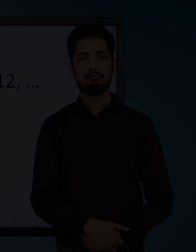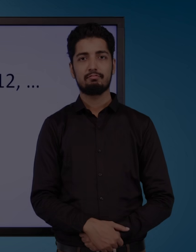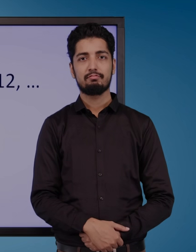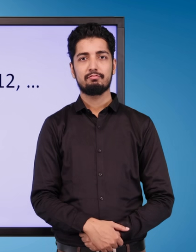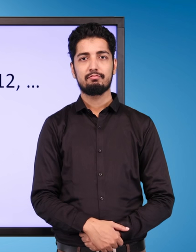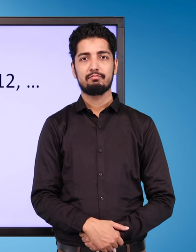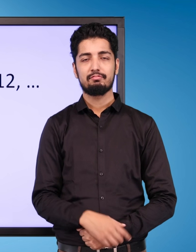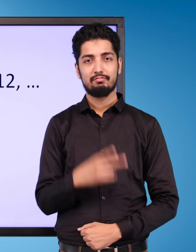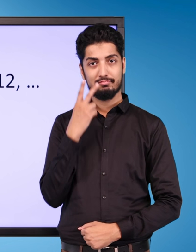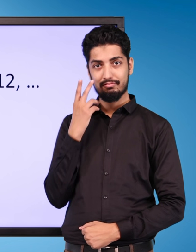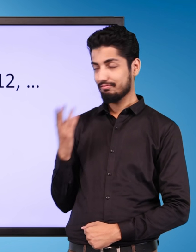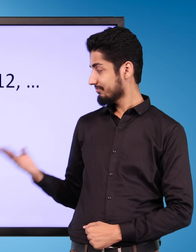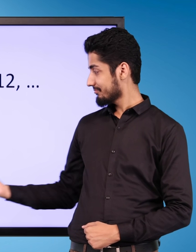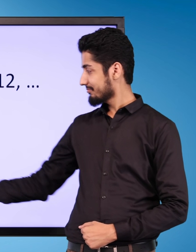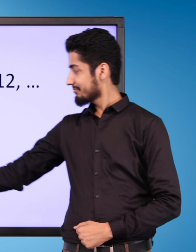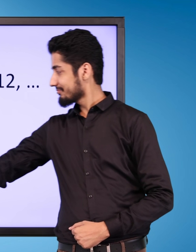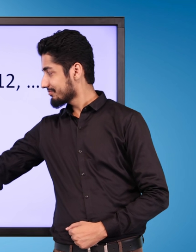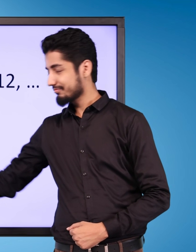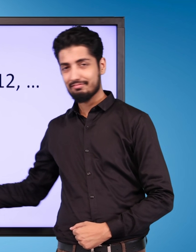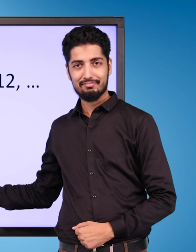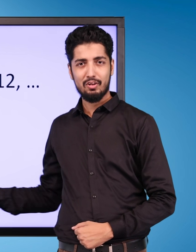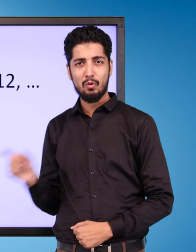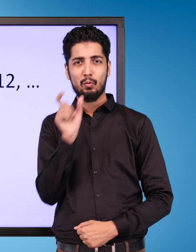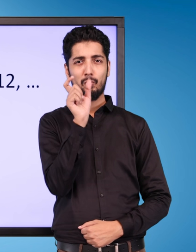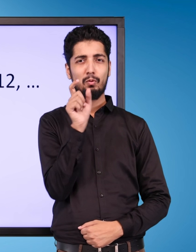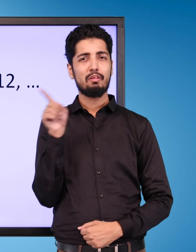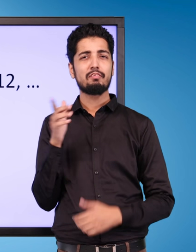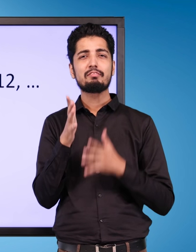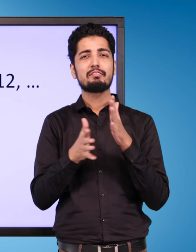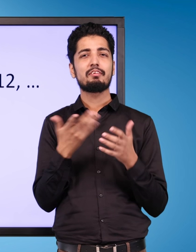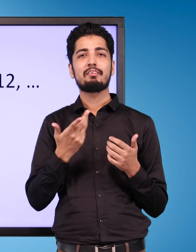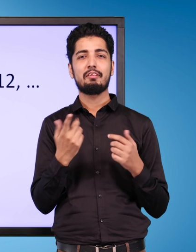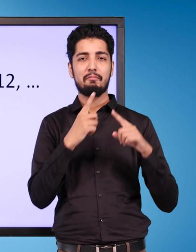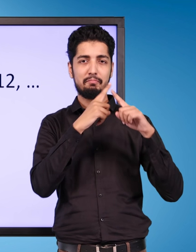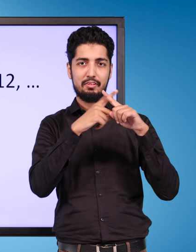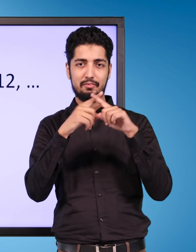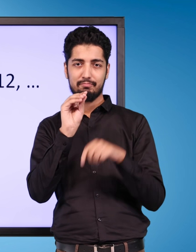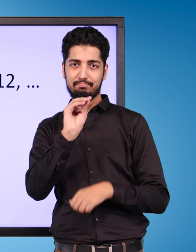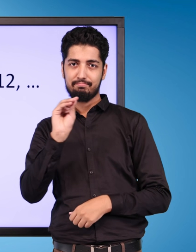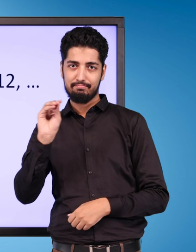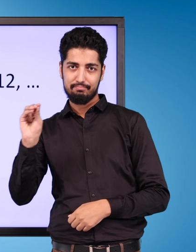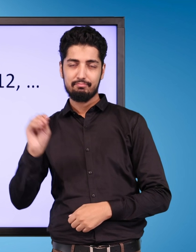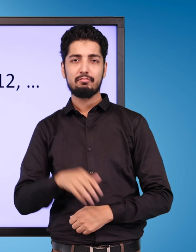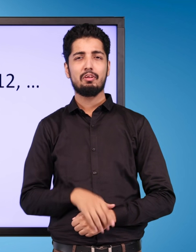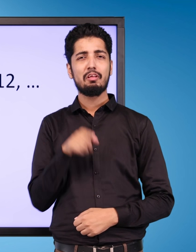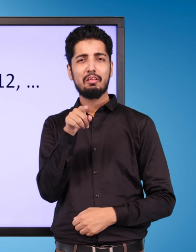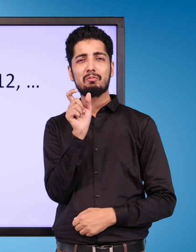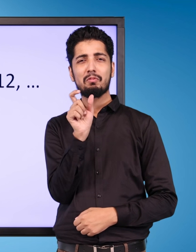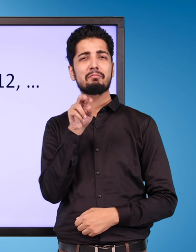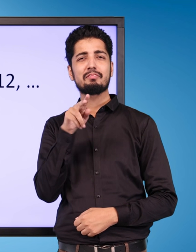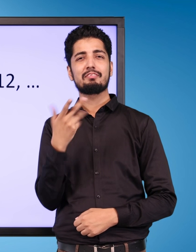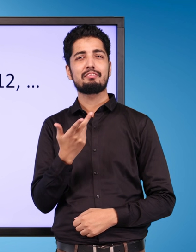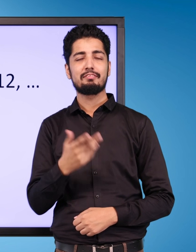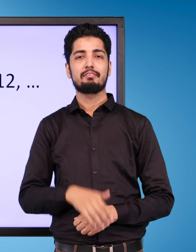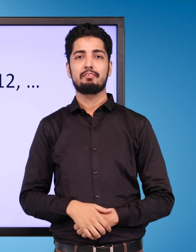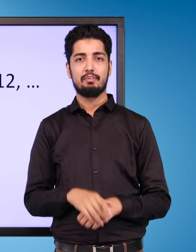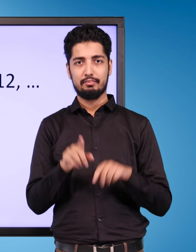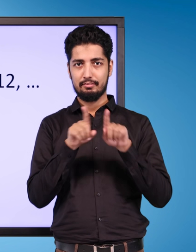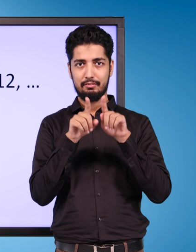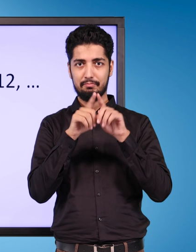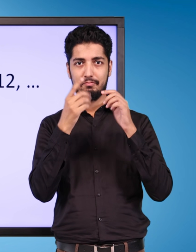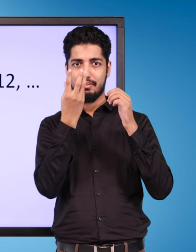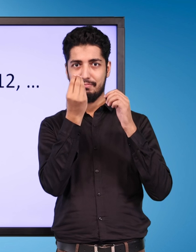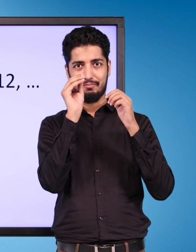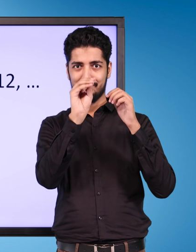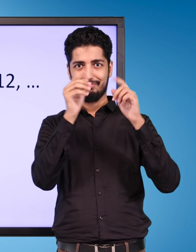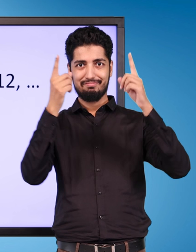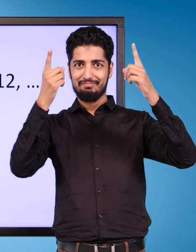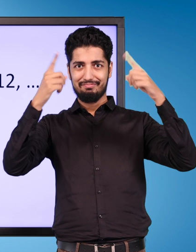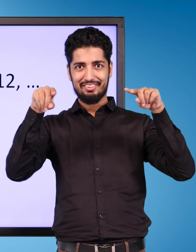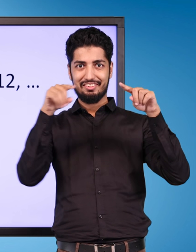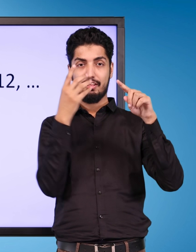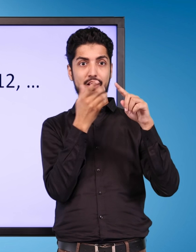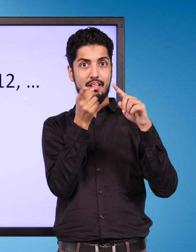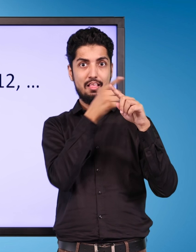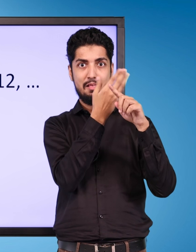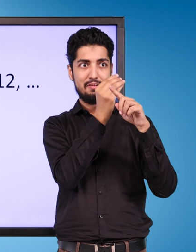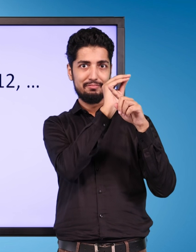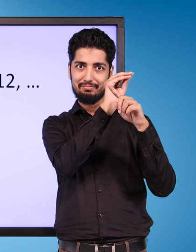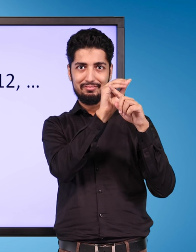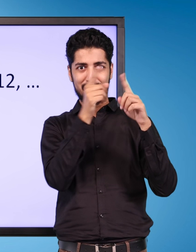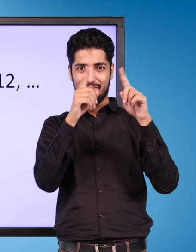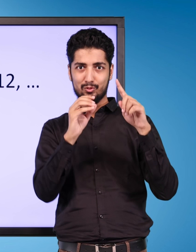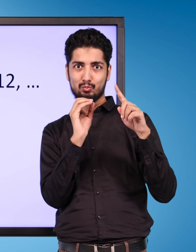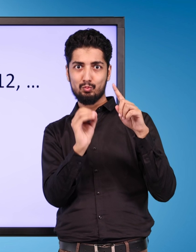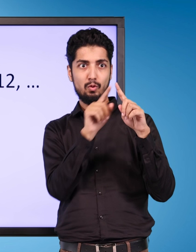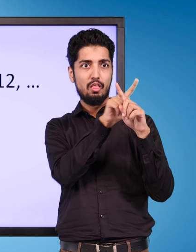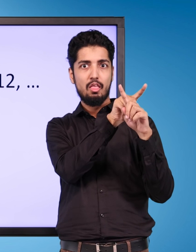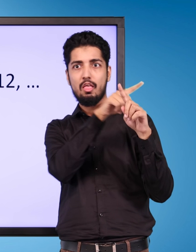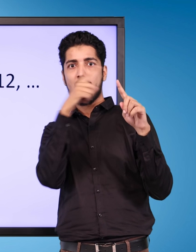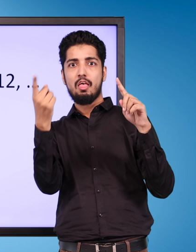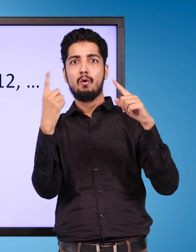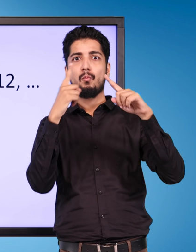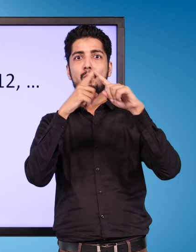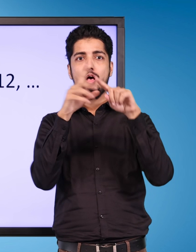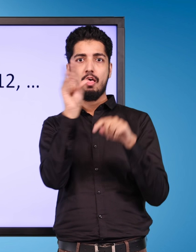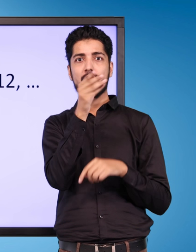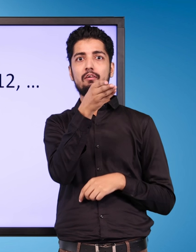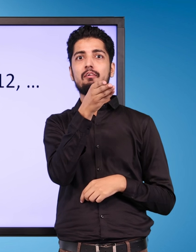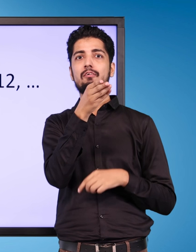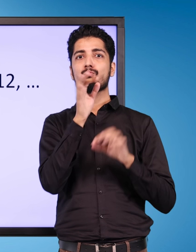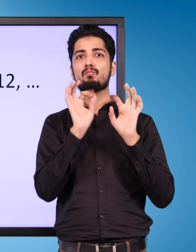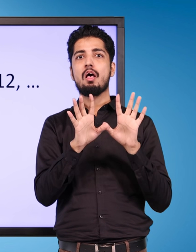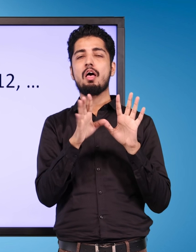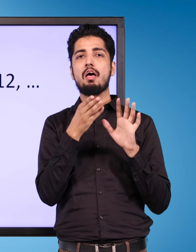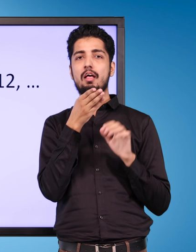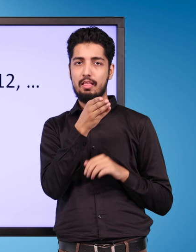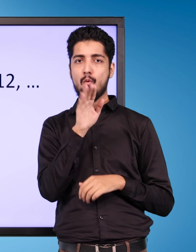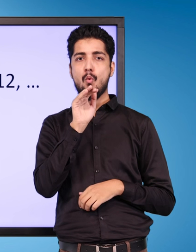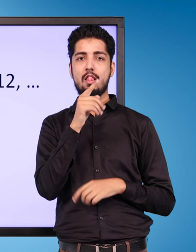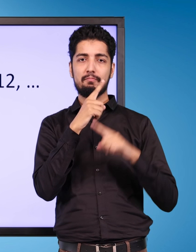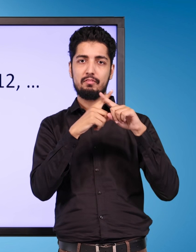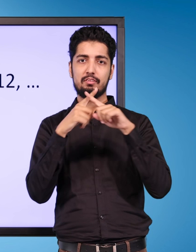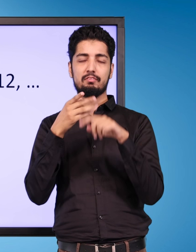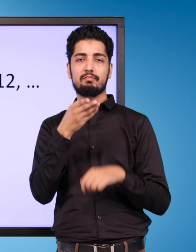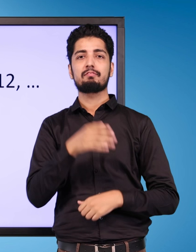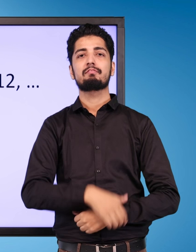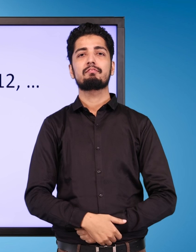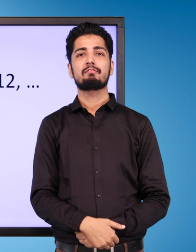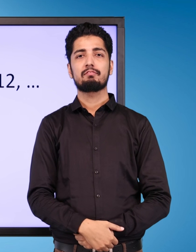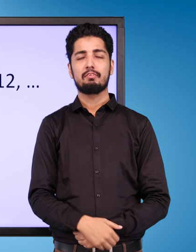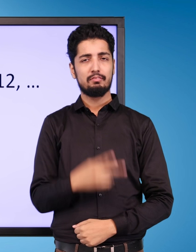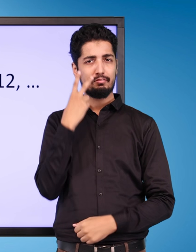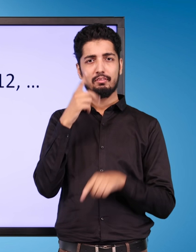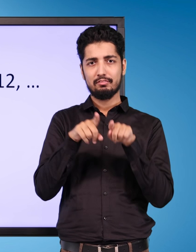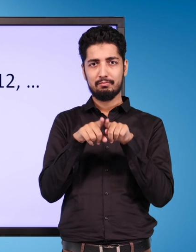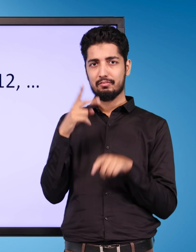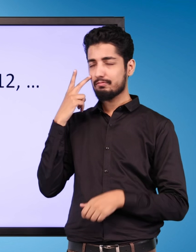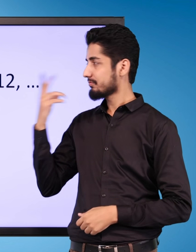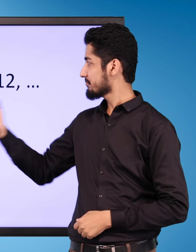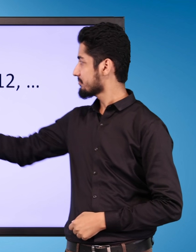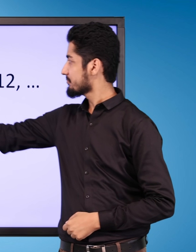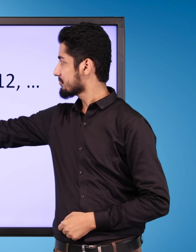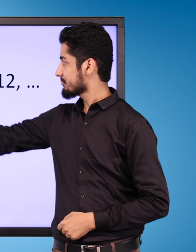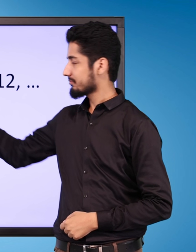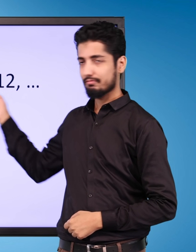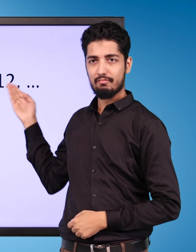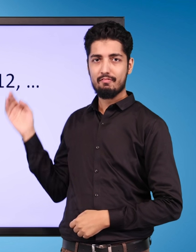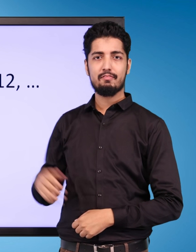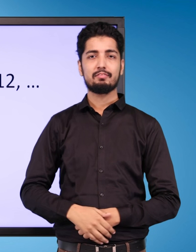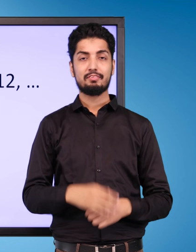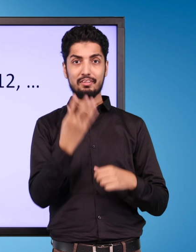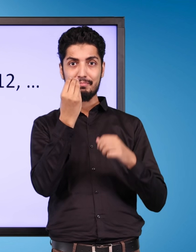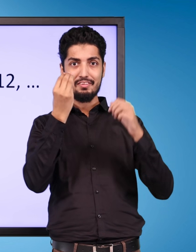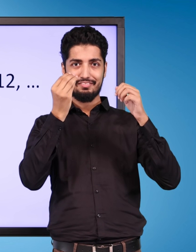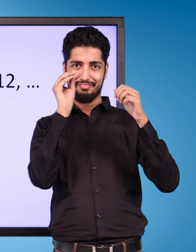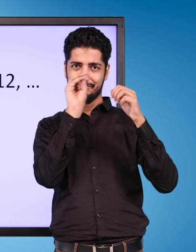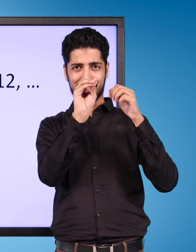Multiple This is the sign for multiple A number is a multiple of each of its factors For example, the multiples of 3 are 3, 6, 9, 12, ... The multiples of 3 are